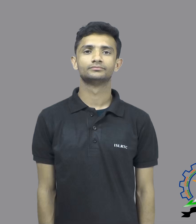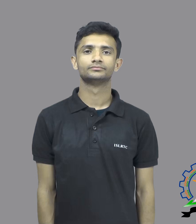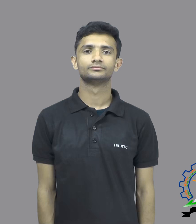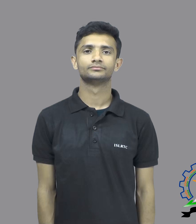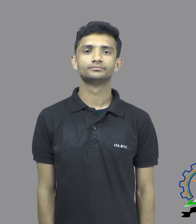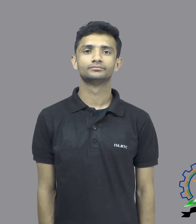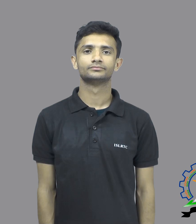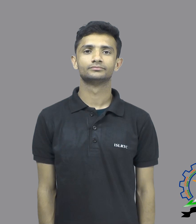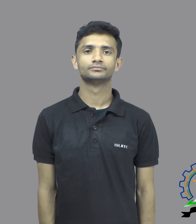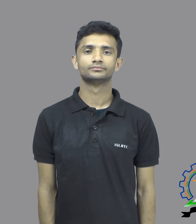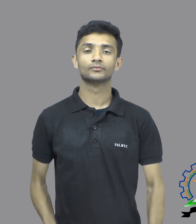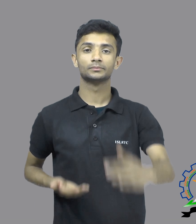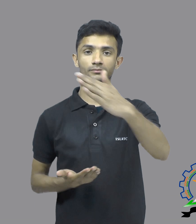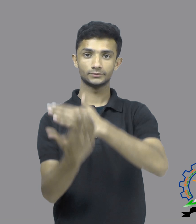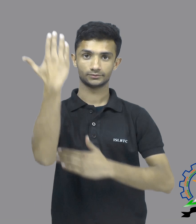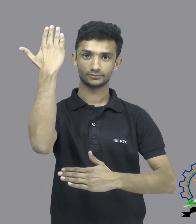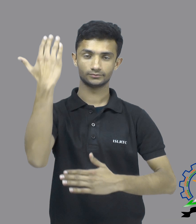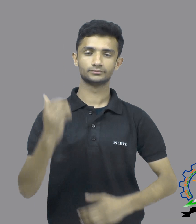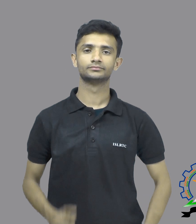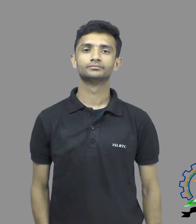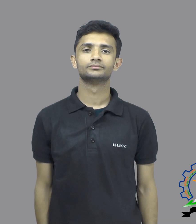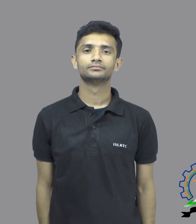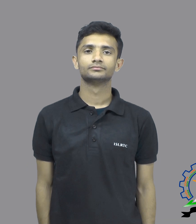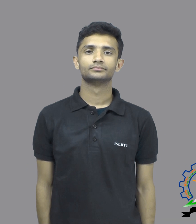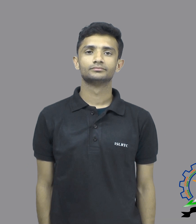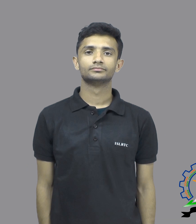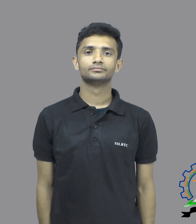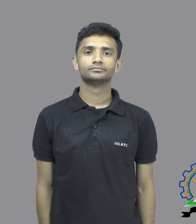Printer